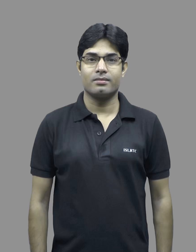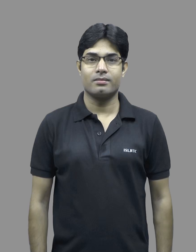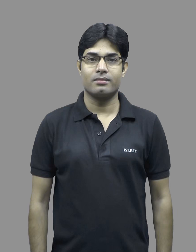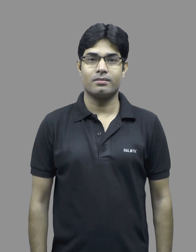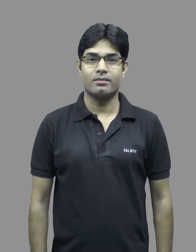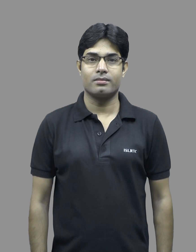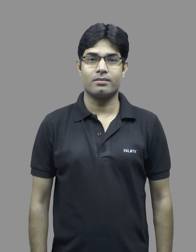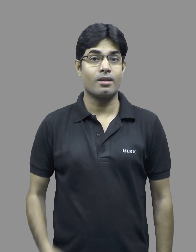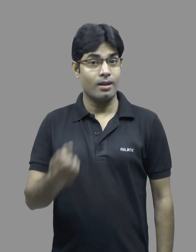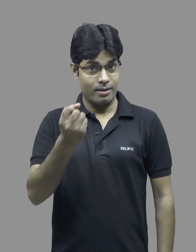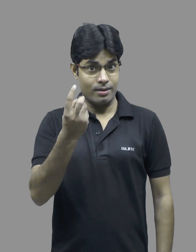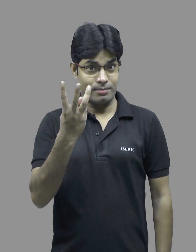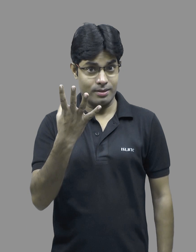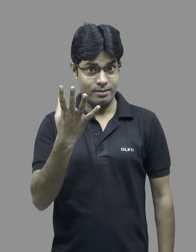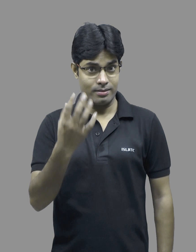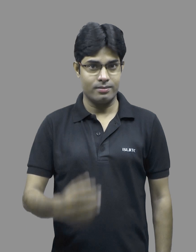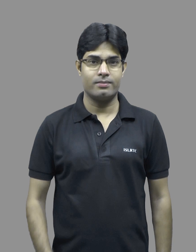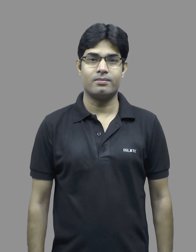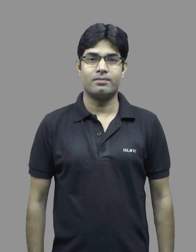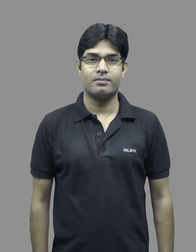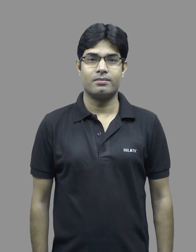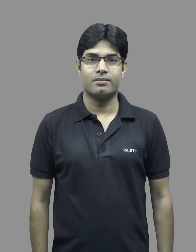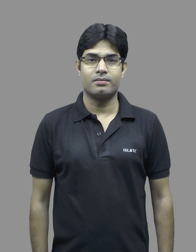Number